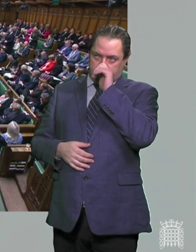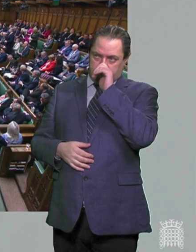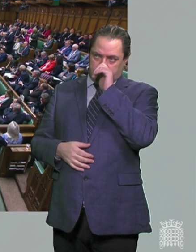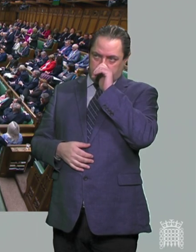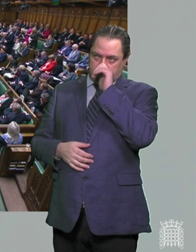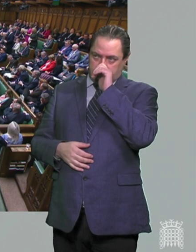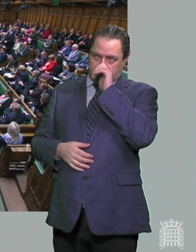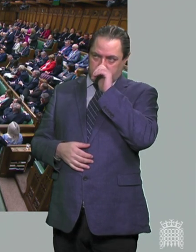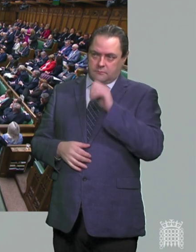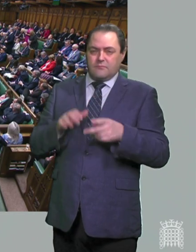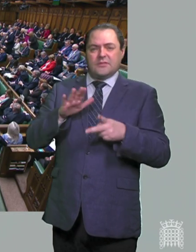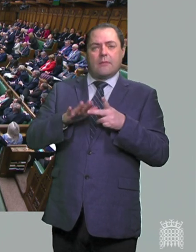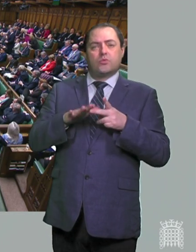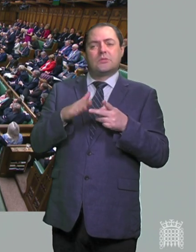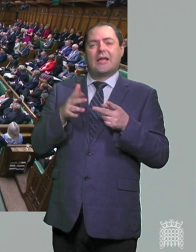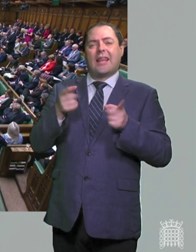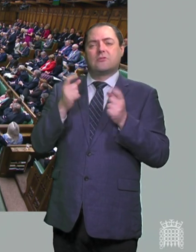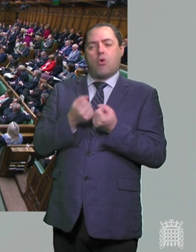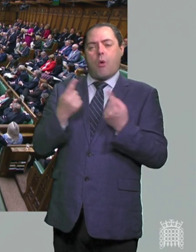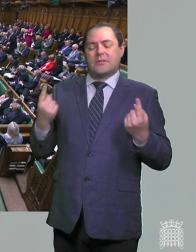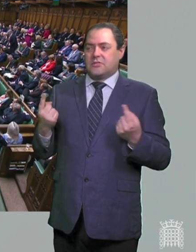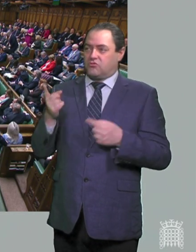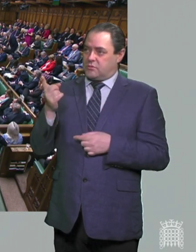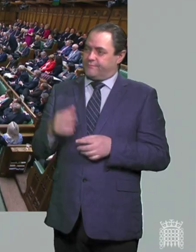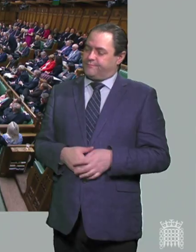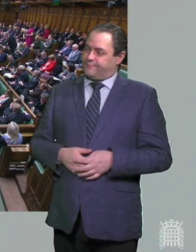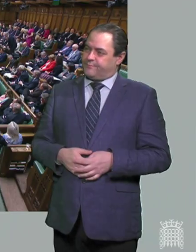I call the deputy Leader of the Opposition.